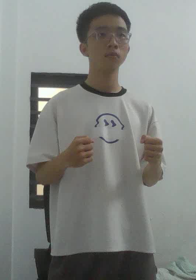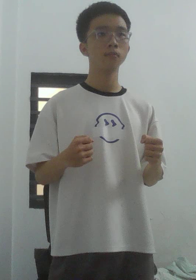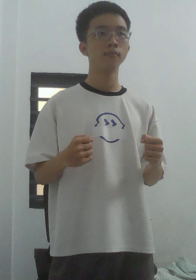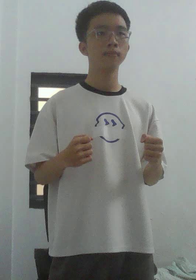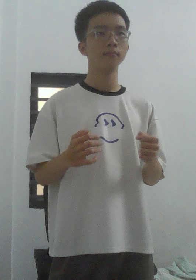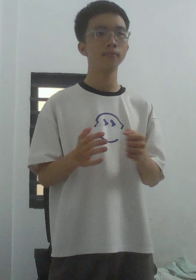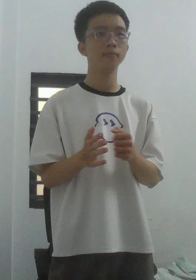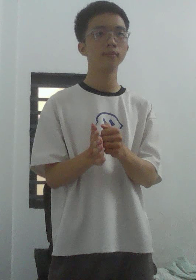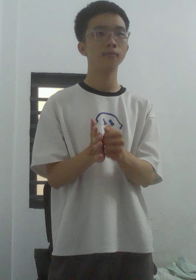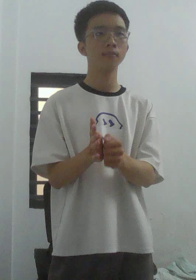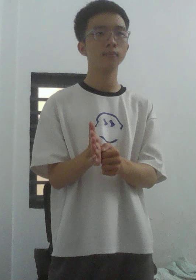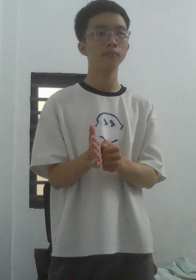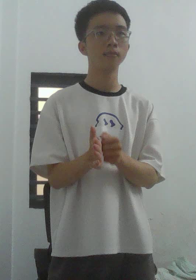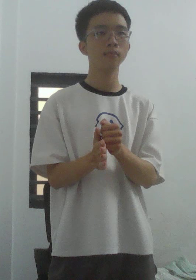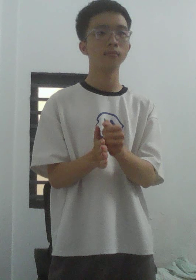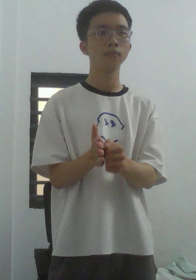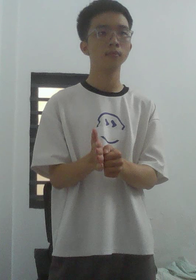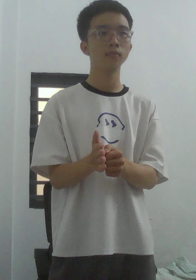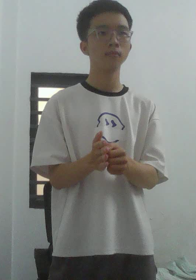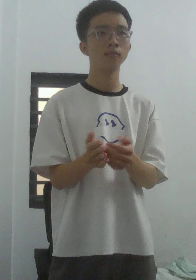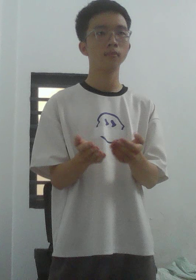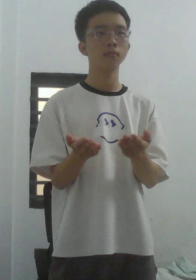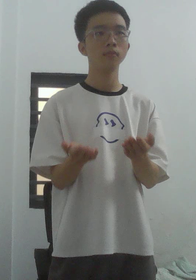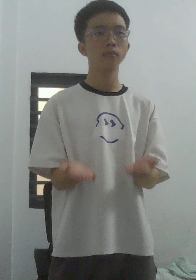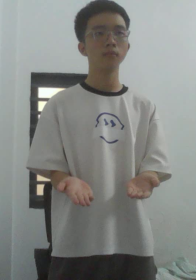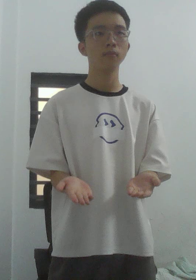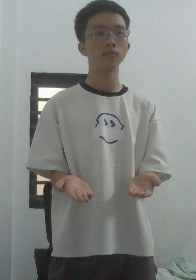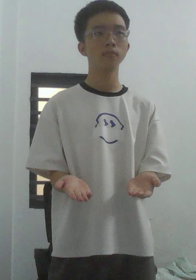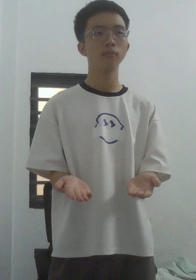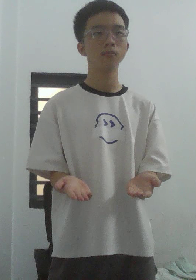thang nay